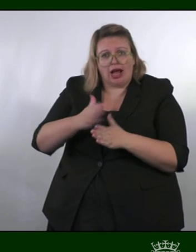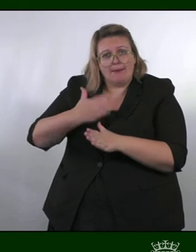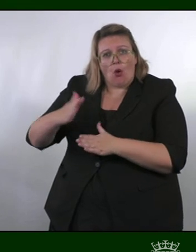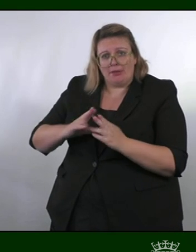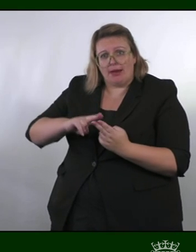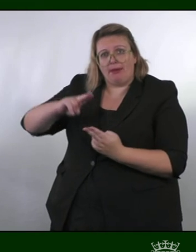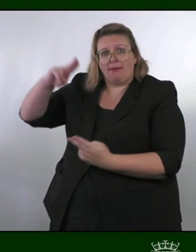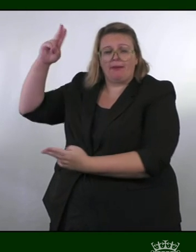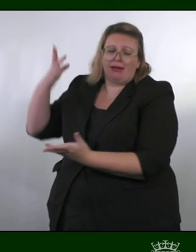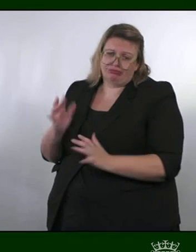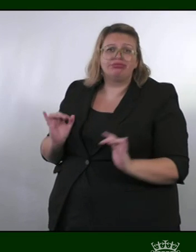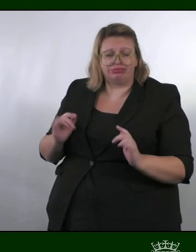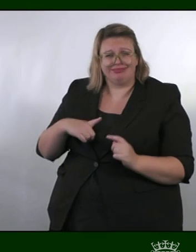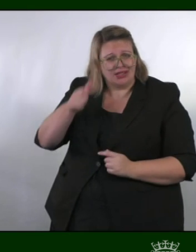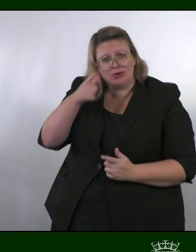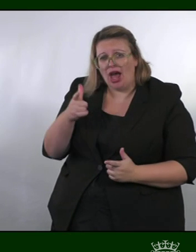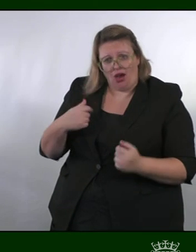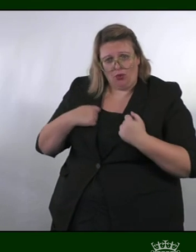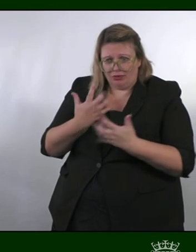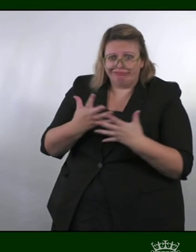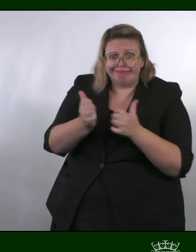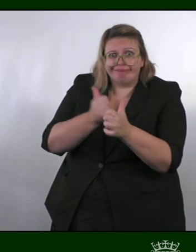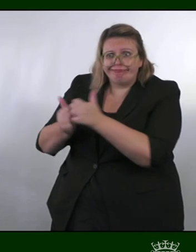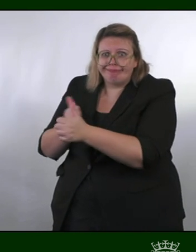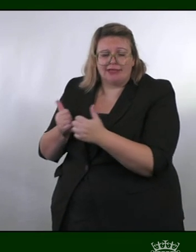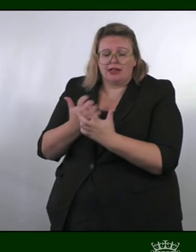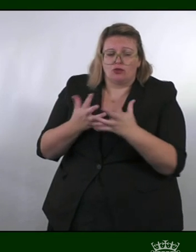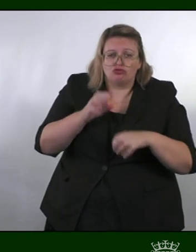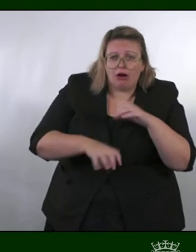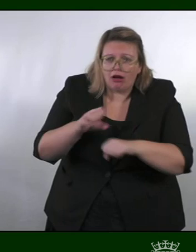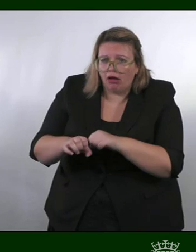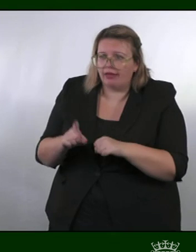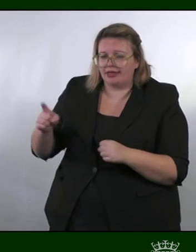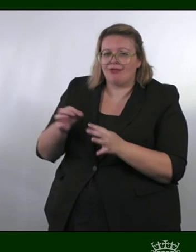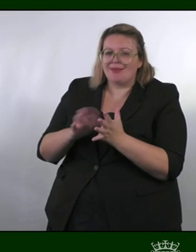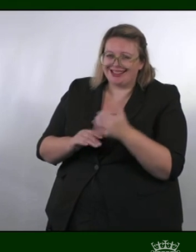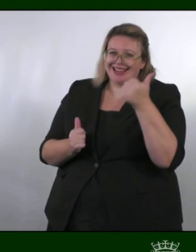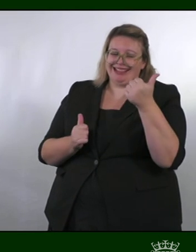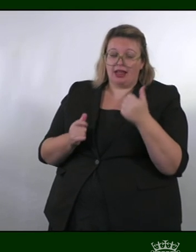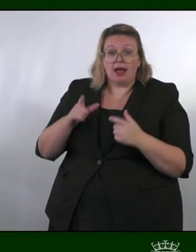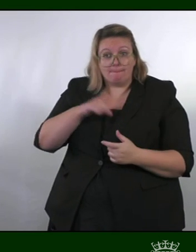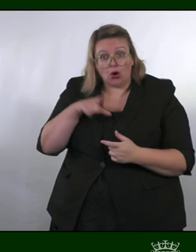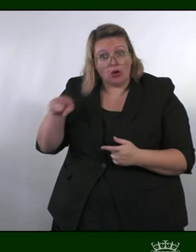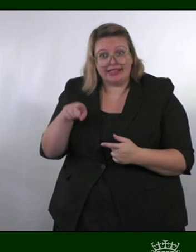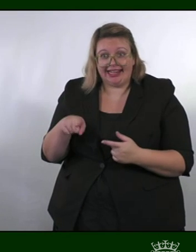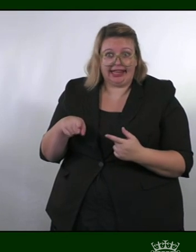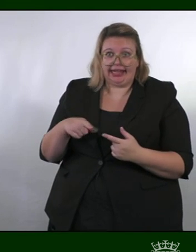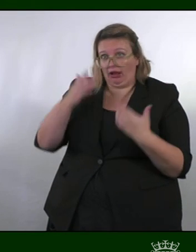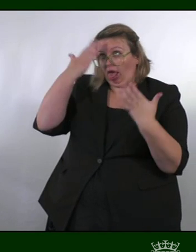He knows that entire industries are at stake, so is his inaction indifference or incompetence?